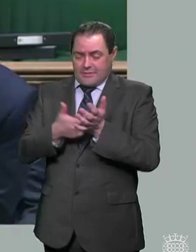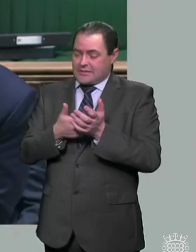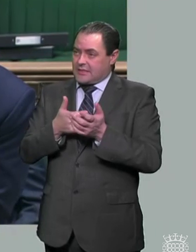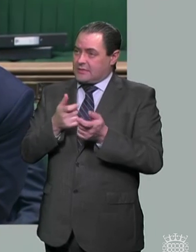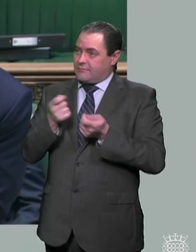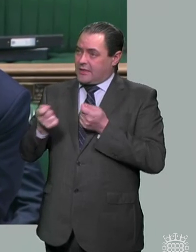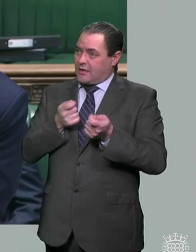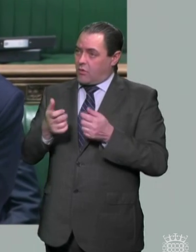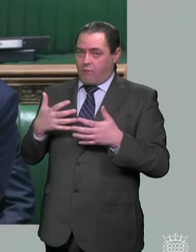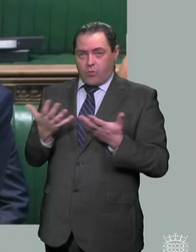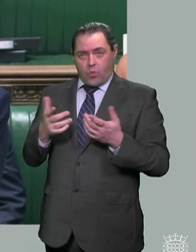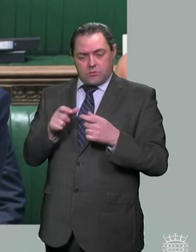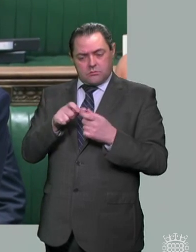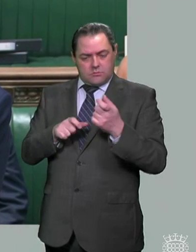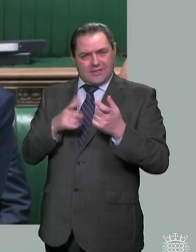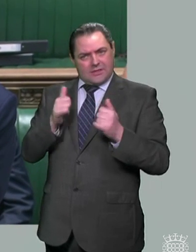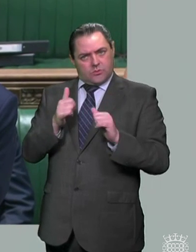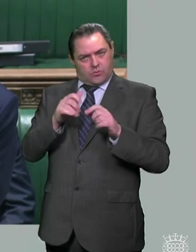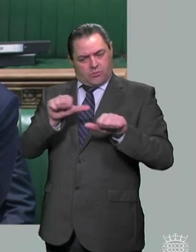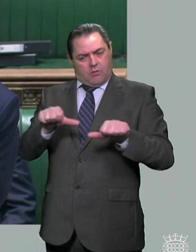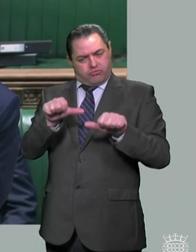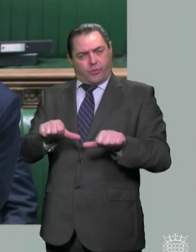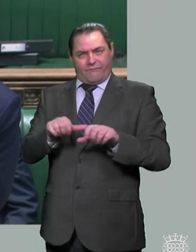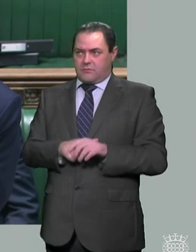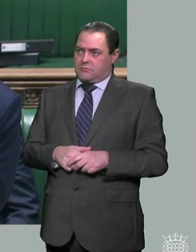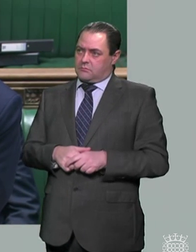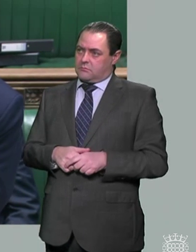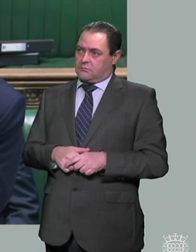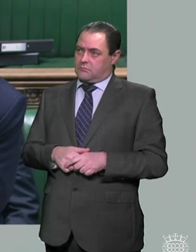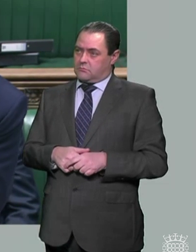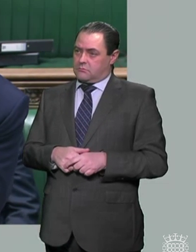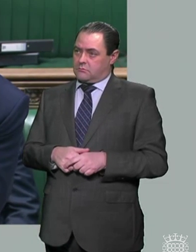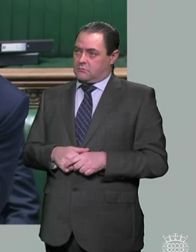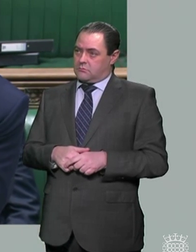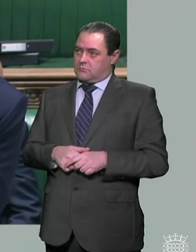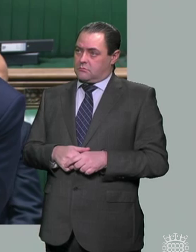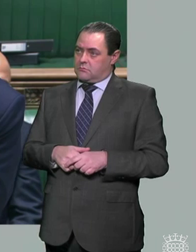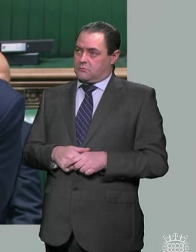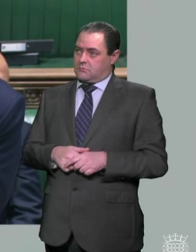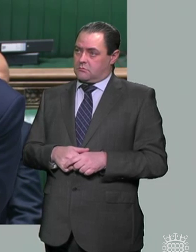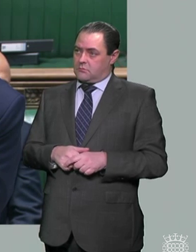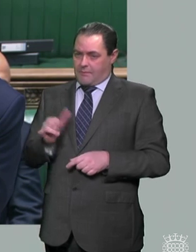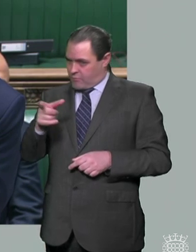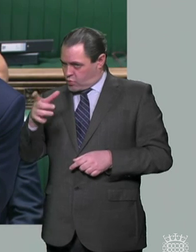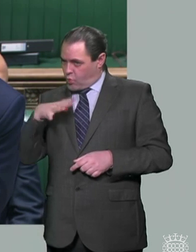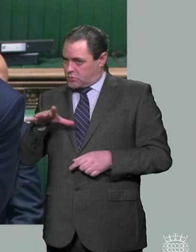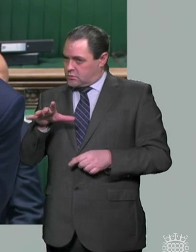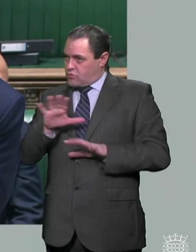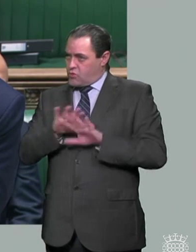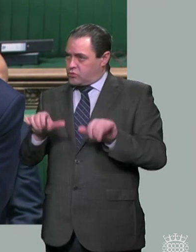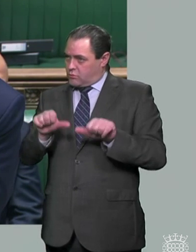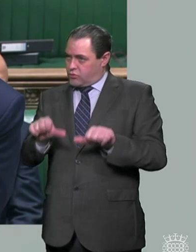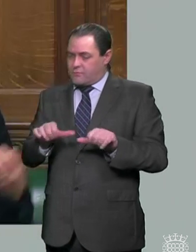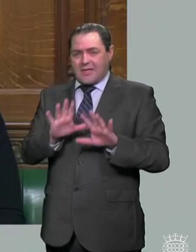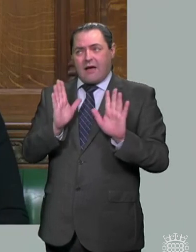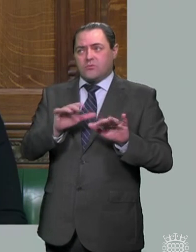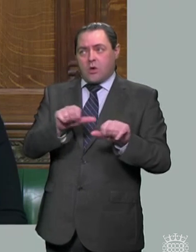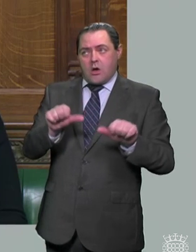Of course kits need to be approved— Perhaps the honourable Member for Ilford North wants kits that are not approved to be on the market.